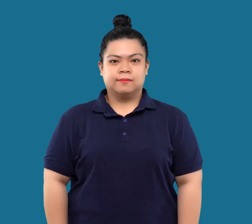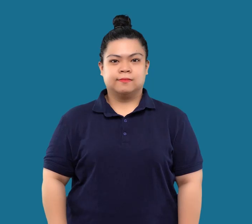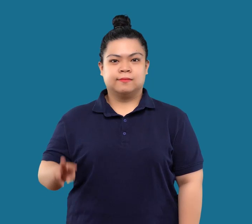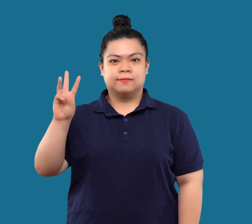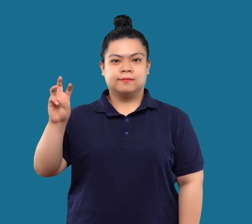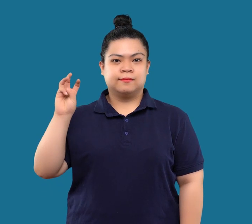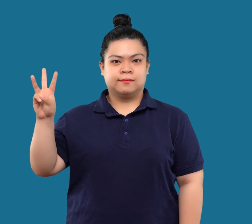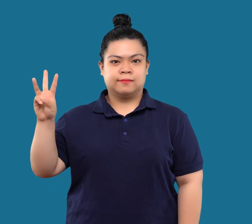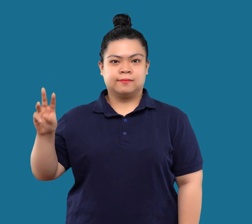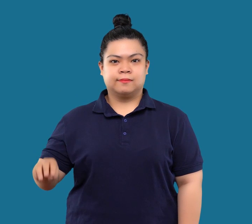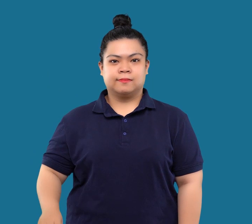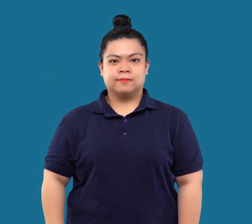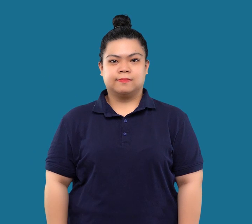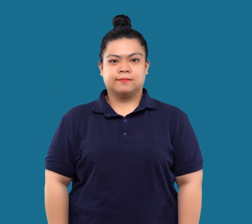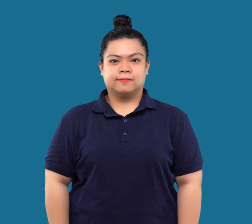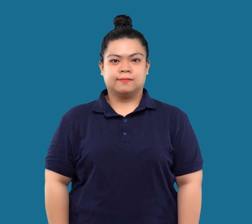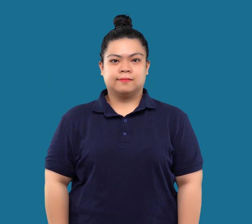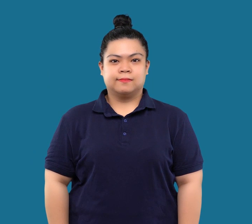23